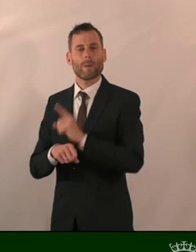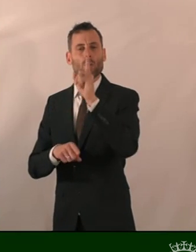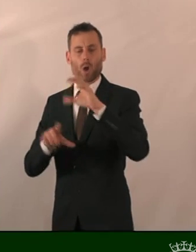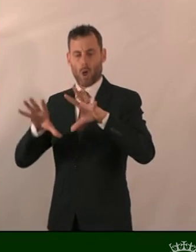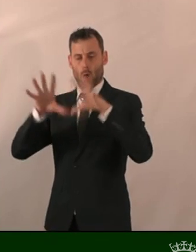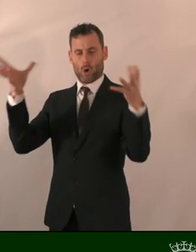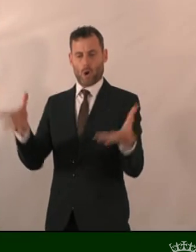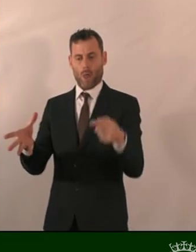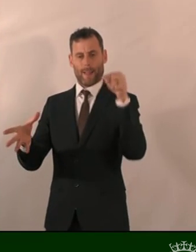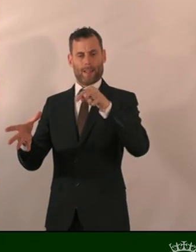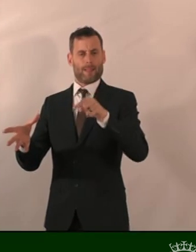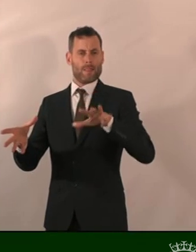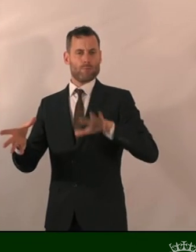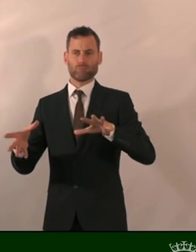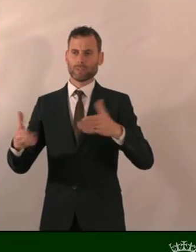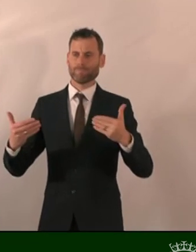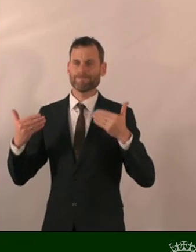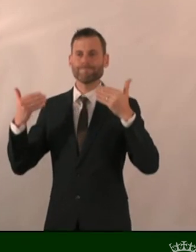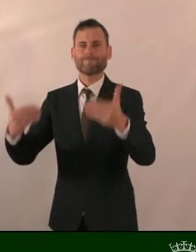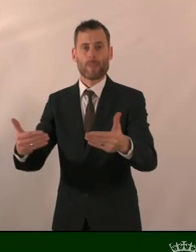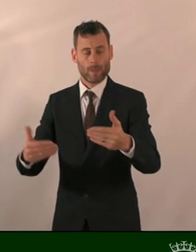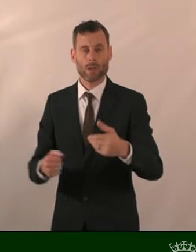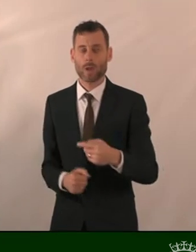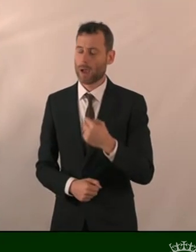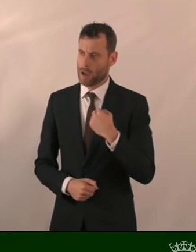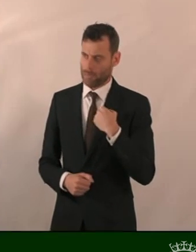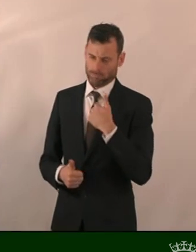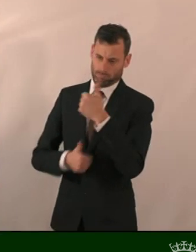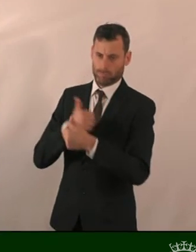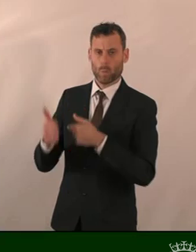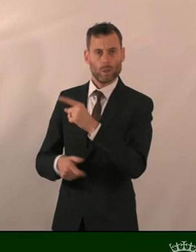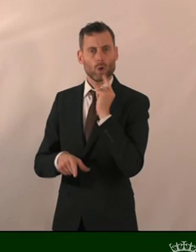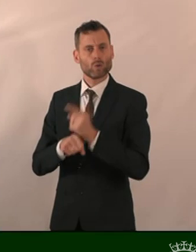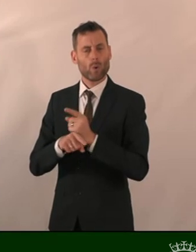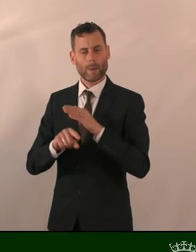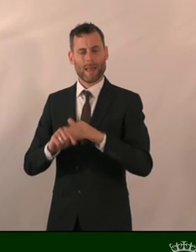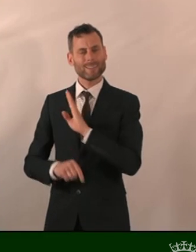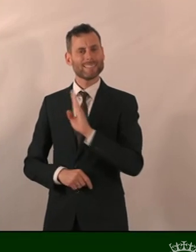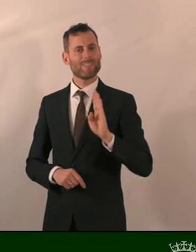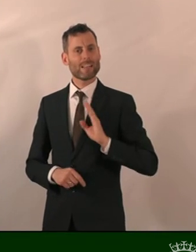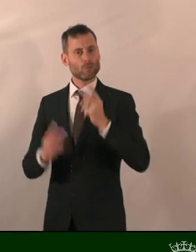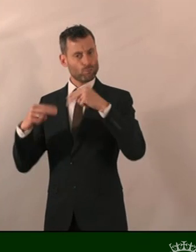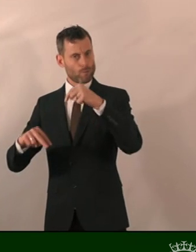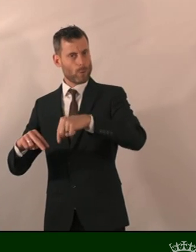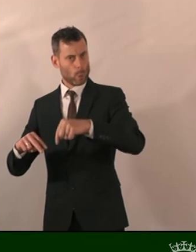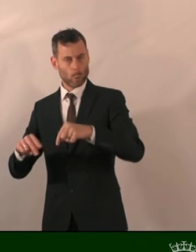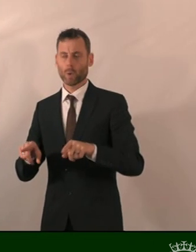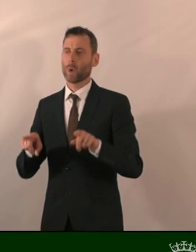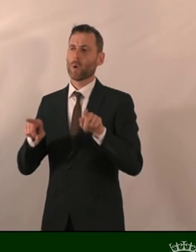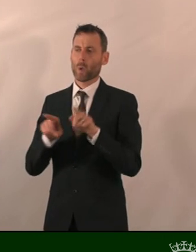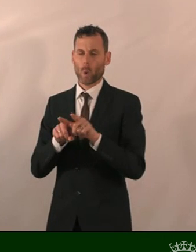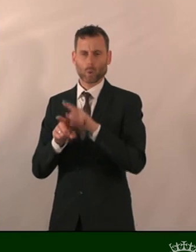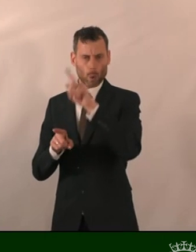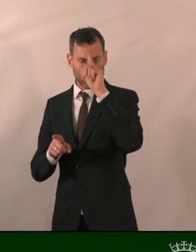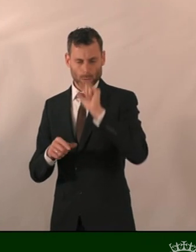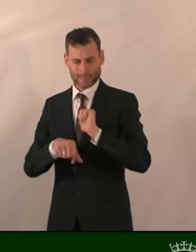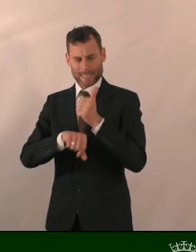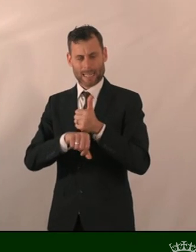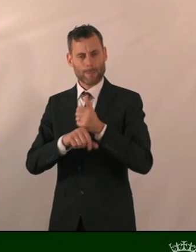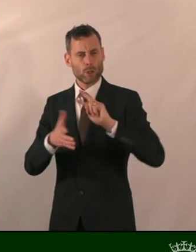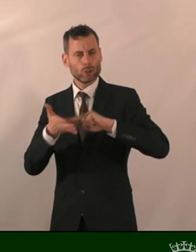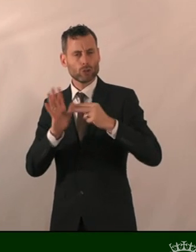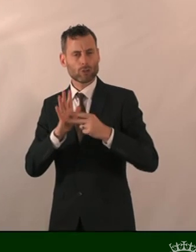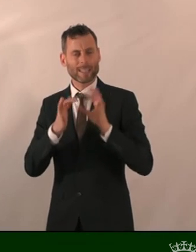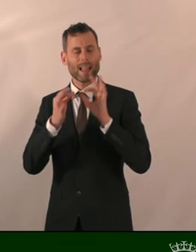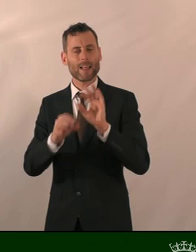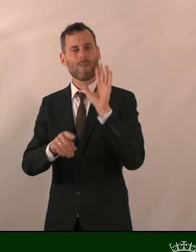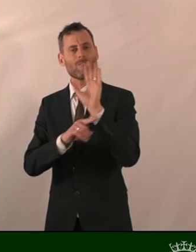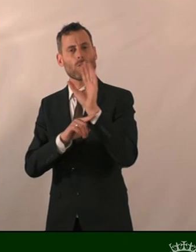I welcome very much what he has been saying about the defence review that is now planned and his priority on having a strategy first foreign policy-led review.